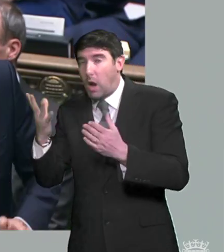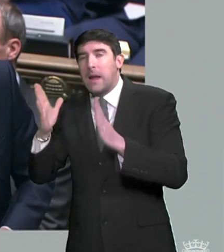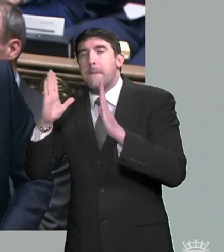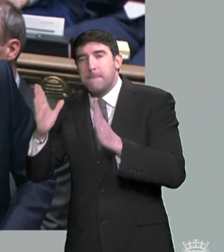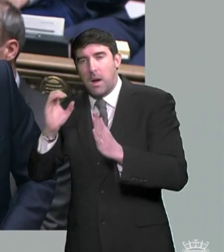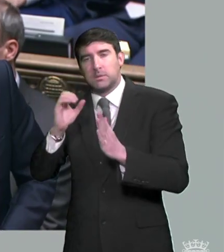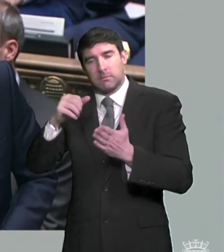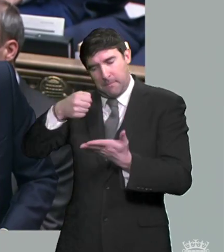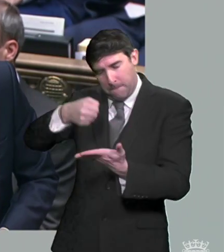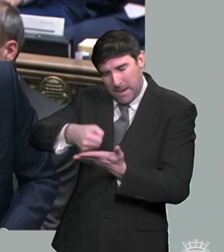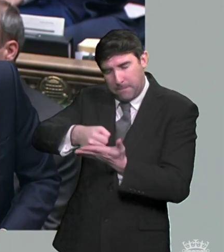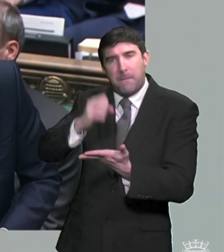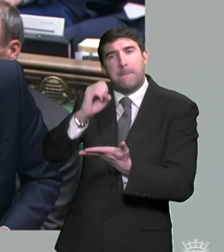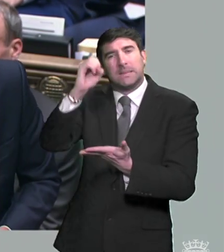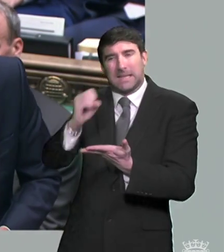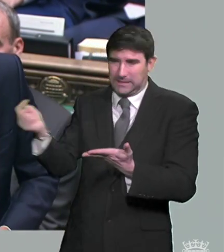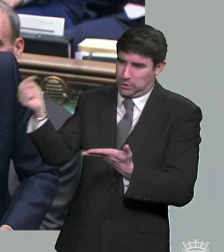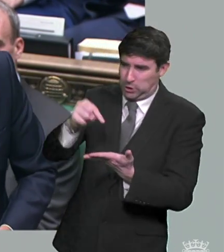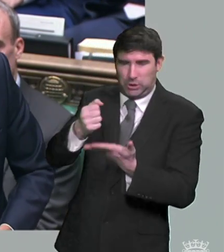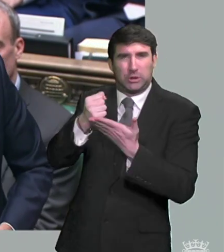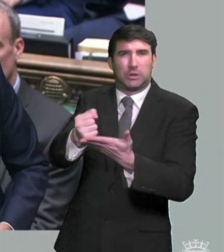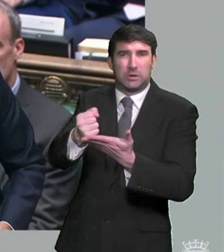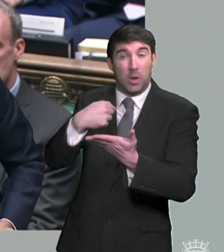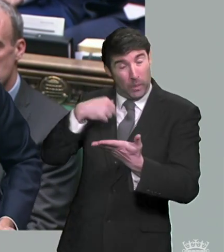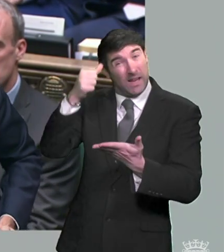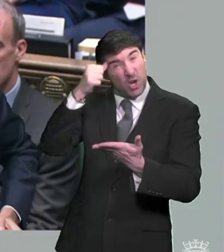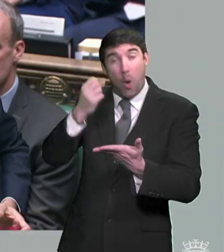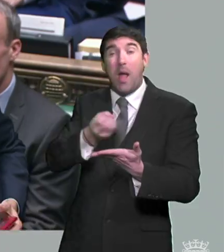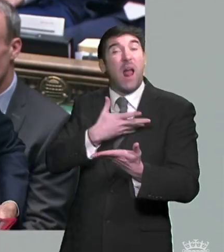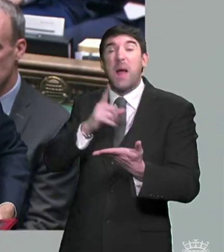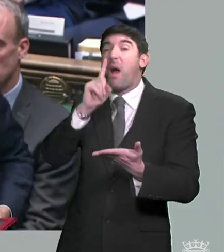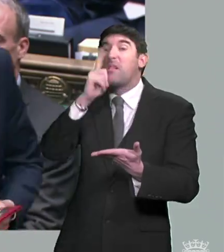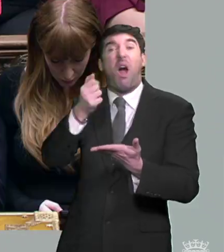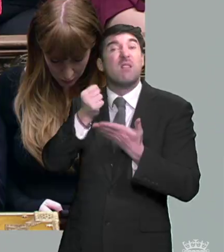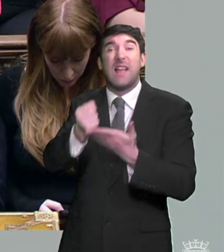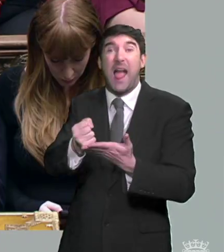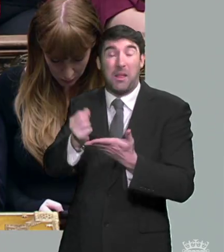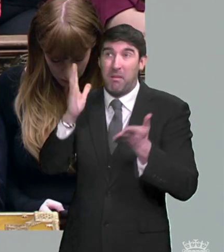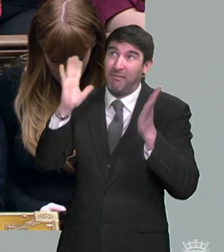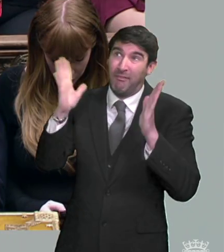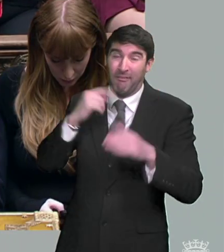That is a common-sense, reasonable position to take, and we all know why the party opposite cannot bring itself to support it.